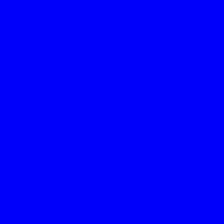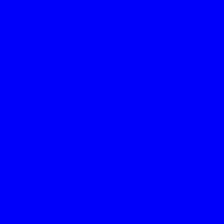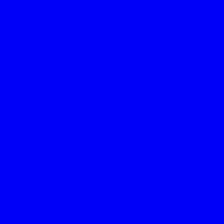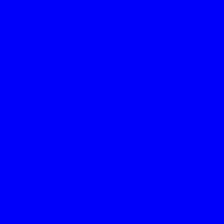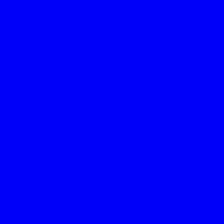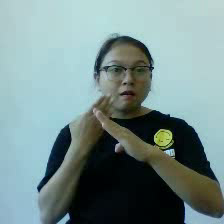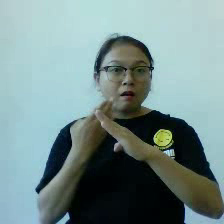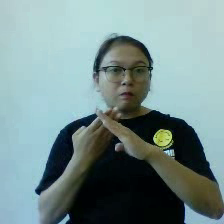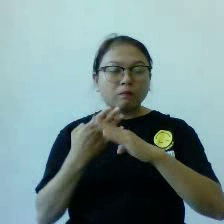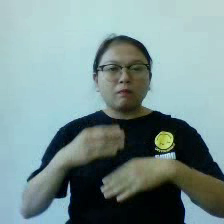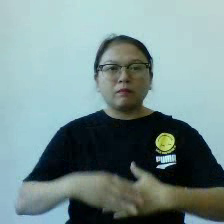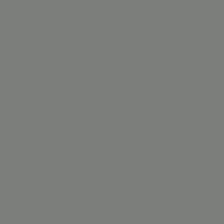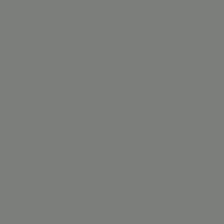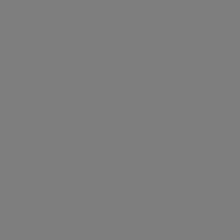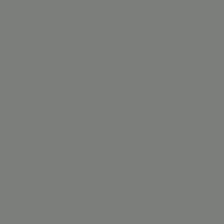Trường học